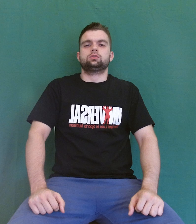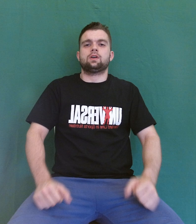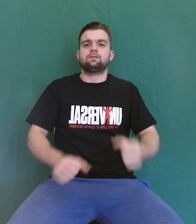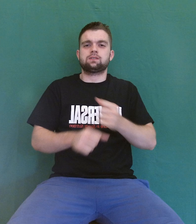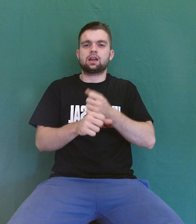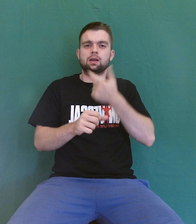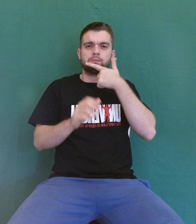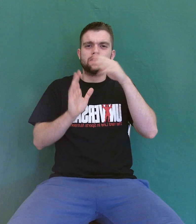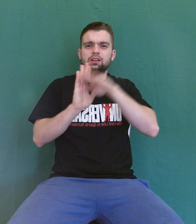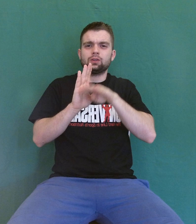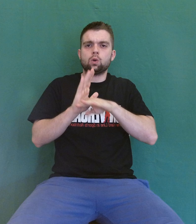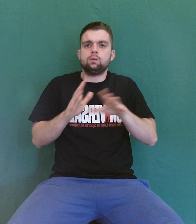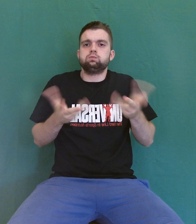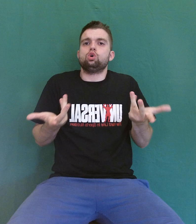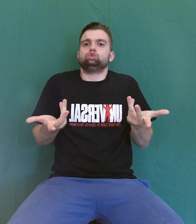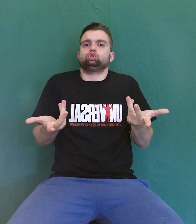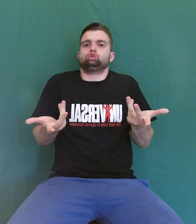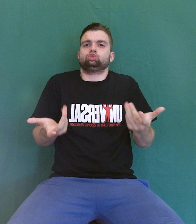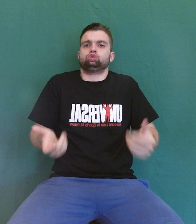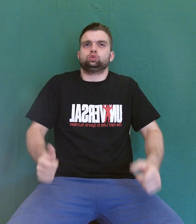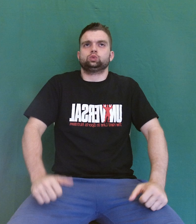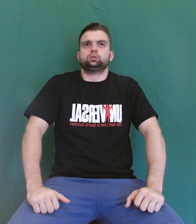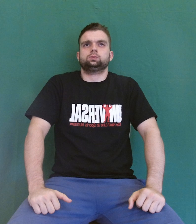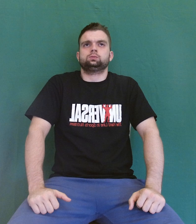ΦΑΡΜΑΚΑ ΚΑΝΟΝΕΣ ΠΩΣ?